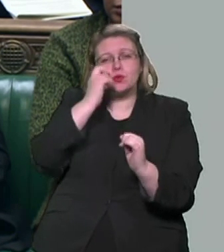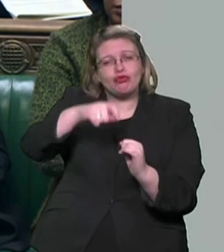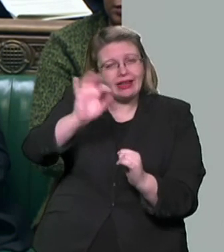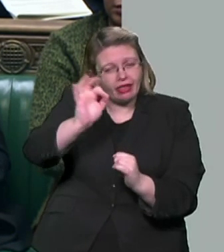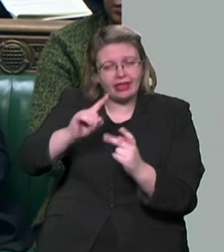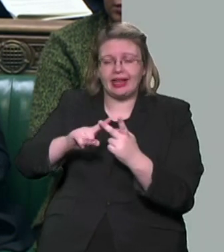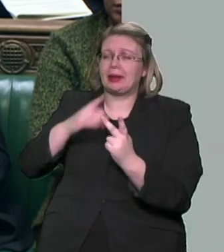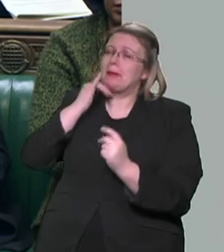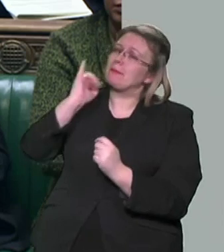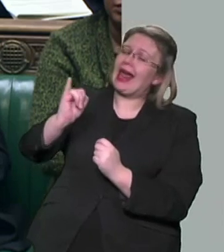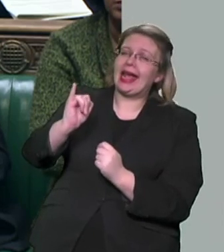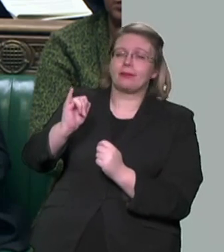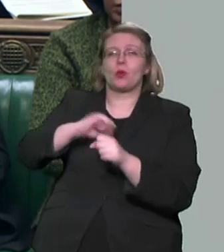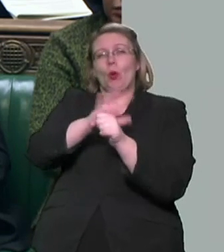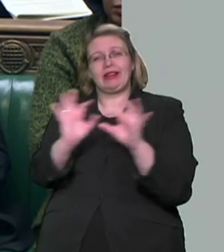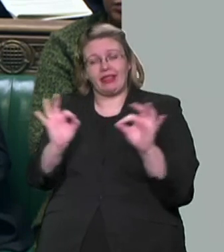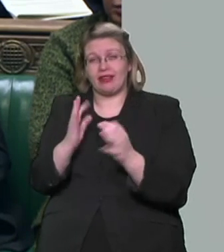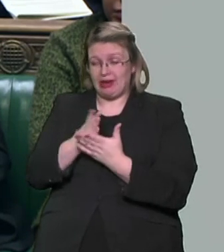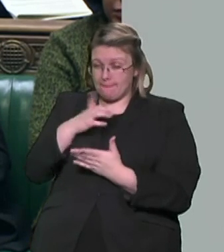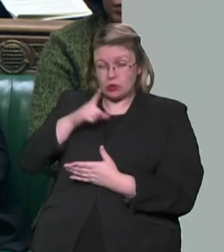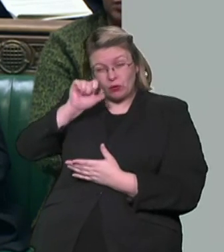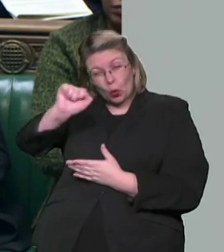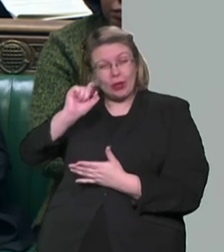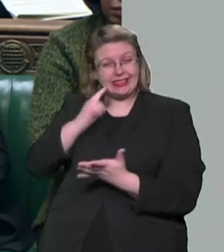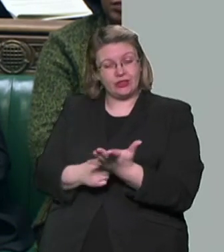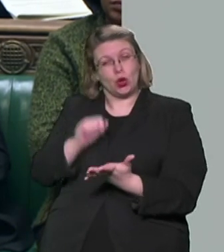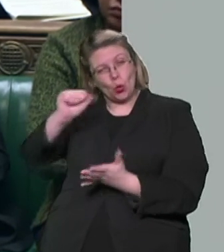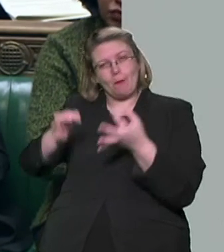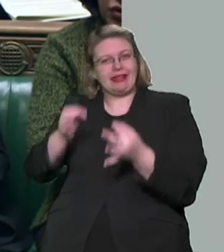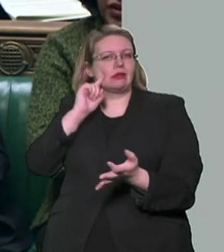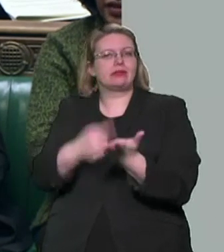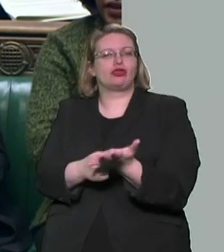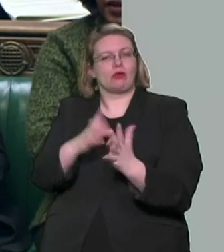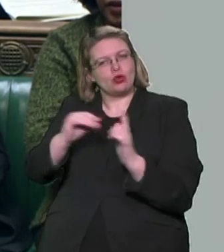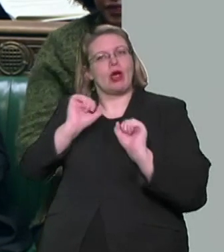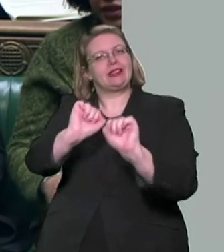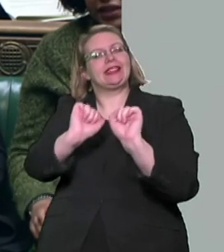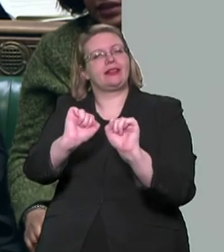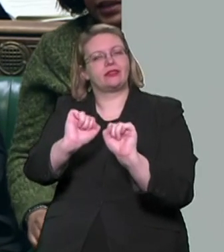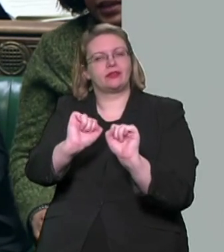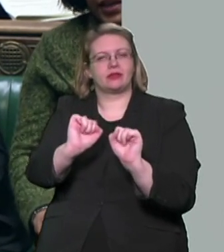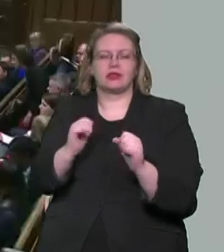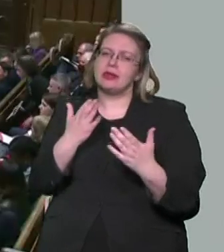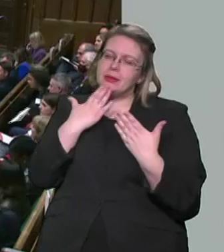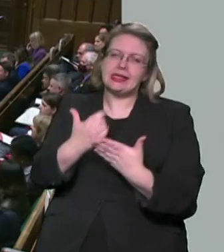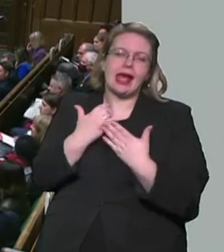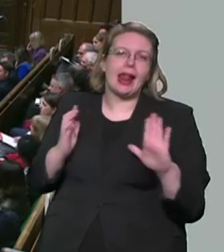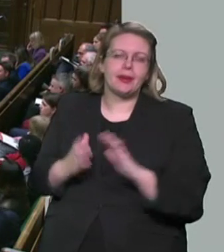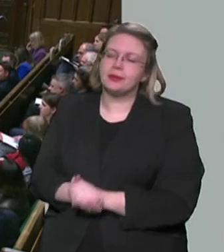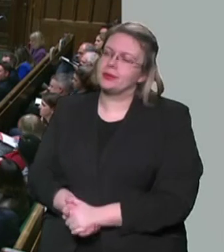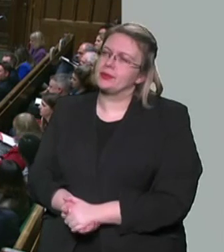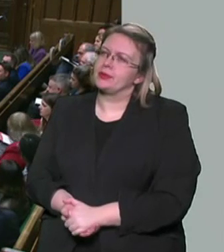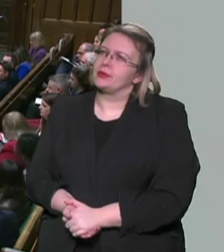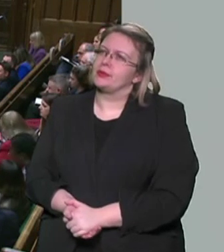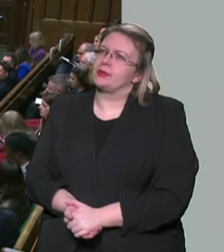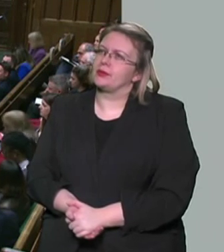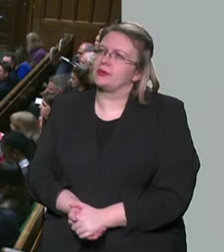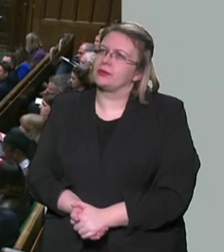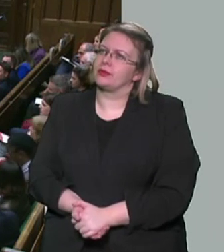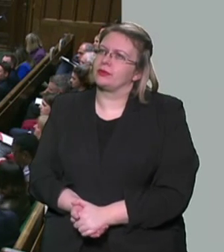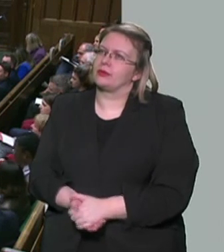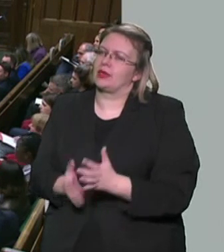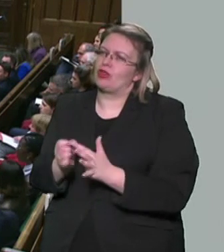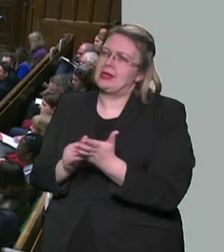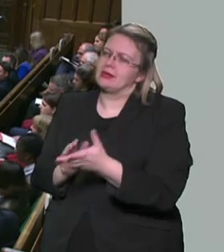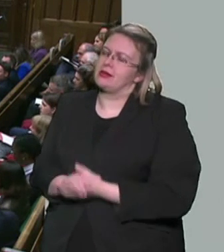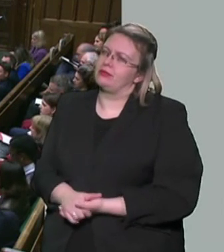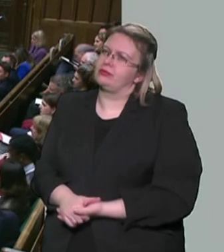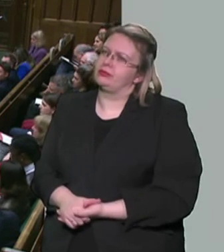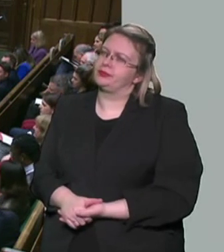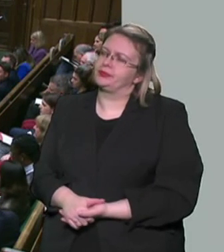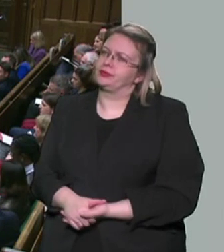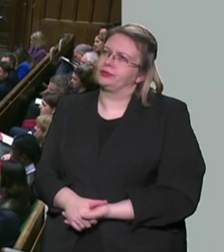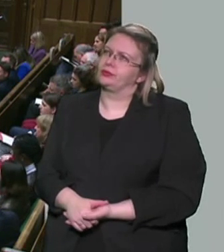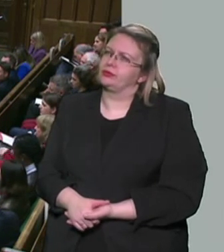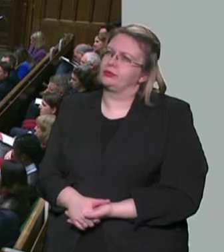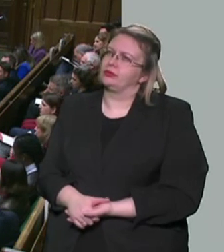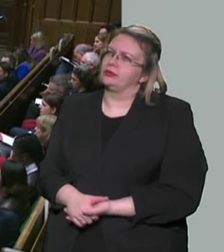This is down to your Government’s policies and your political choices. How do you sleep at night?